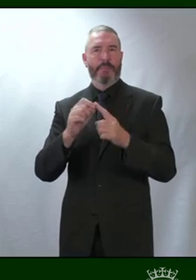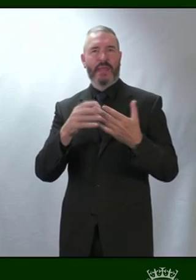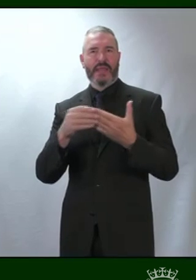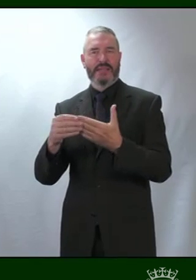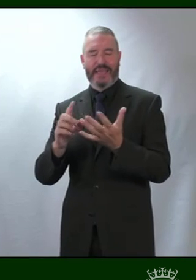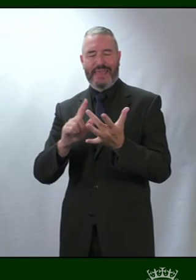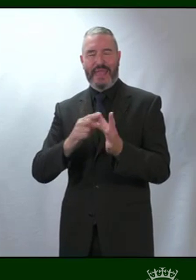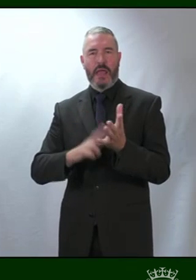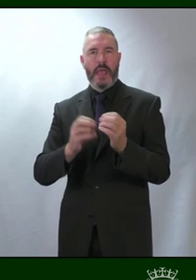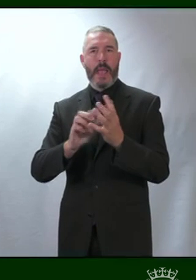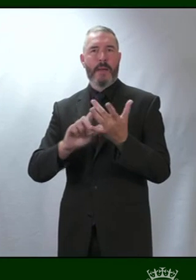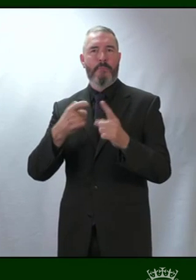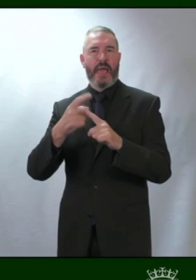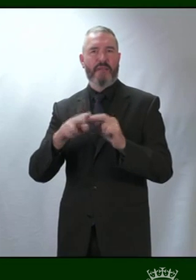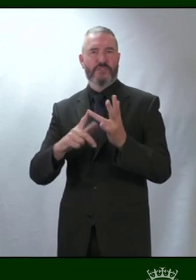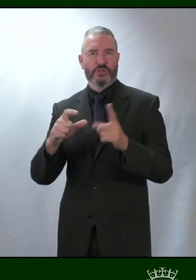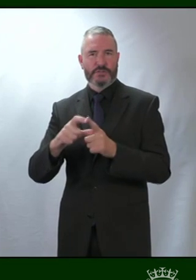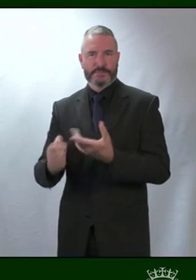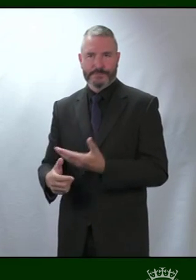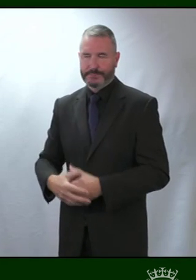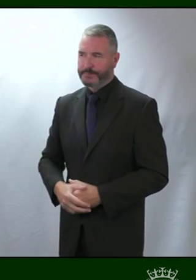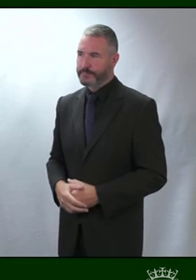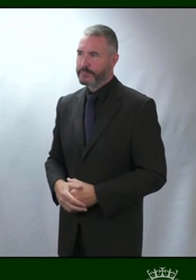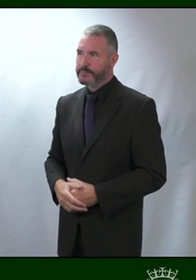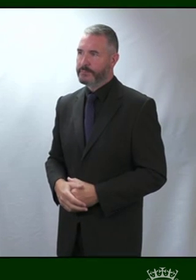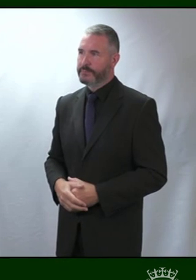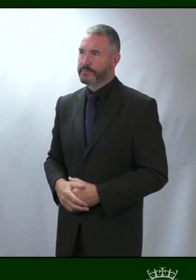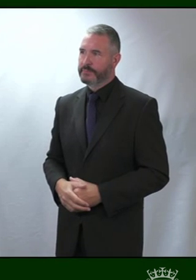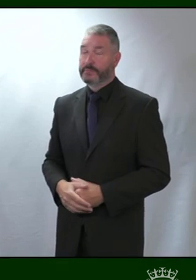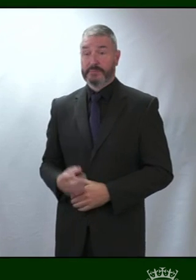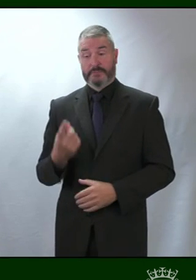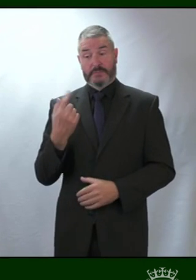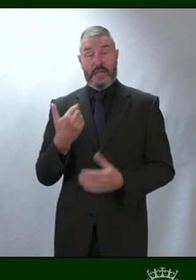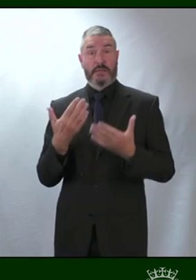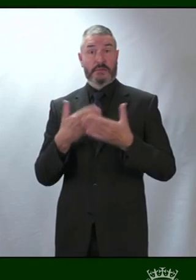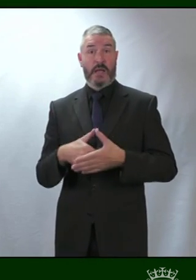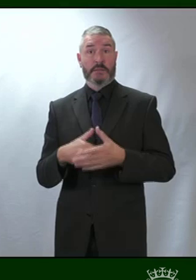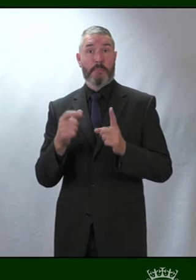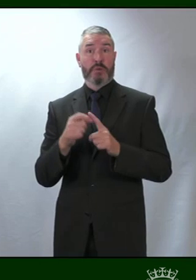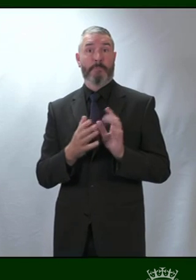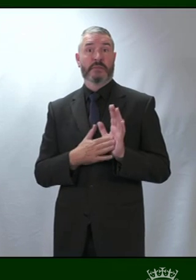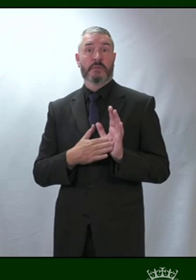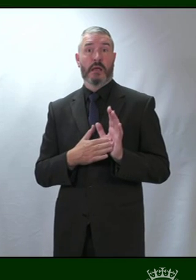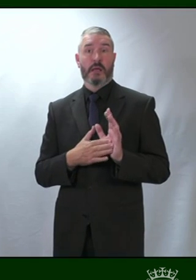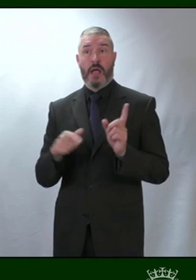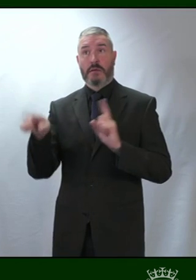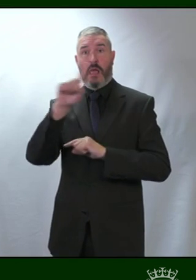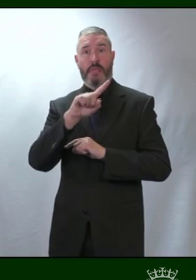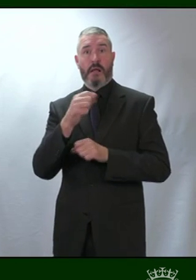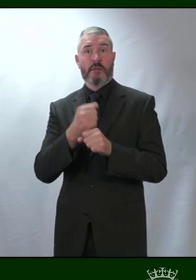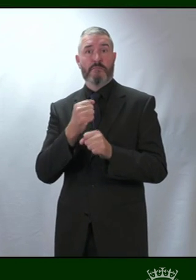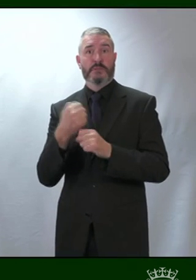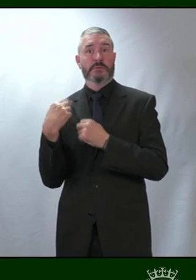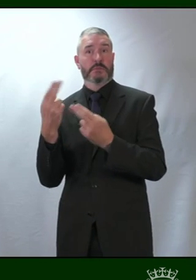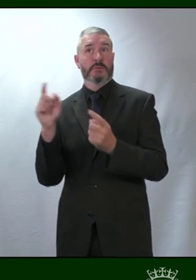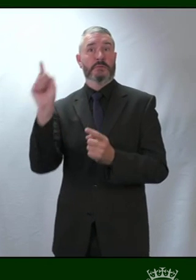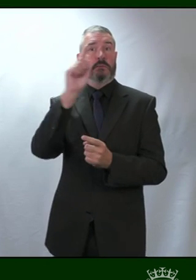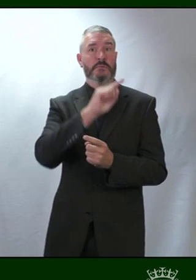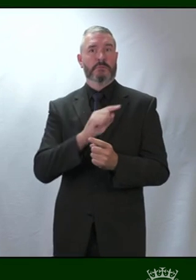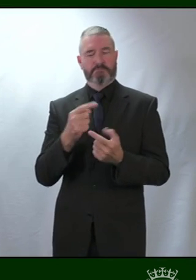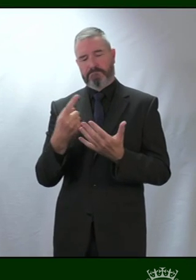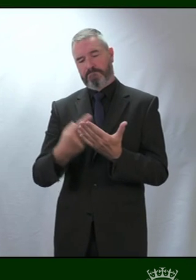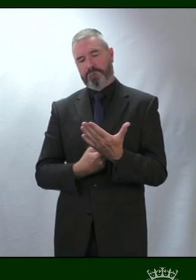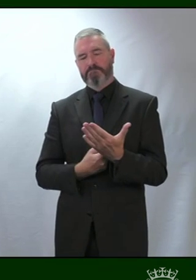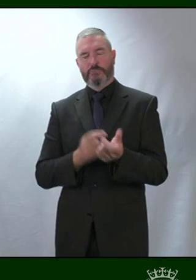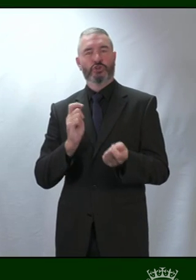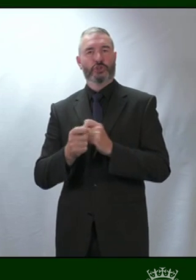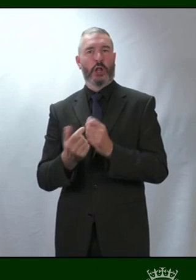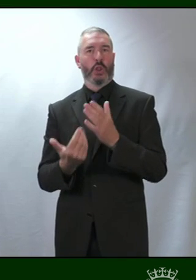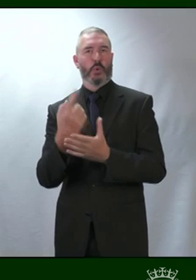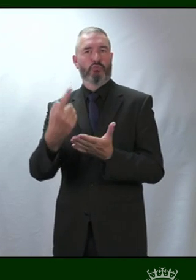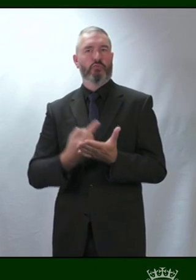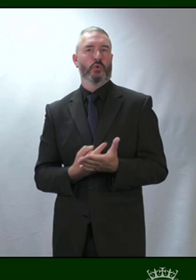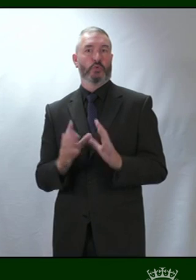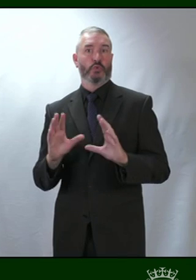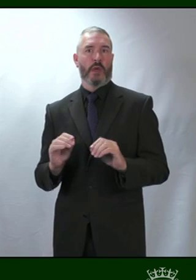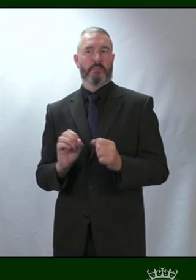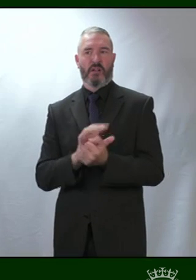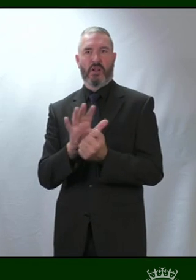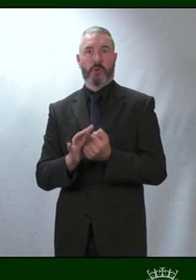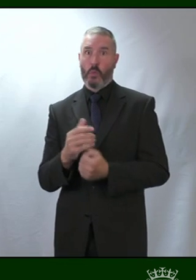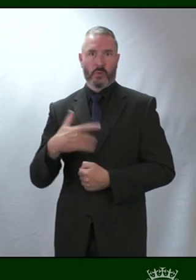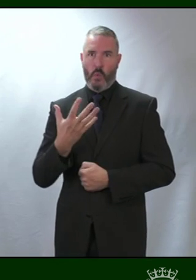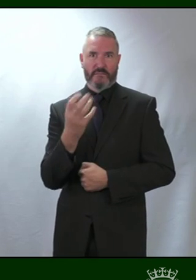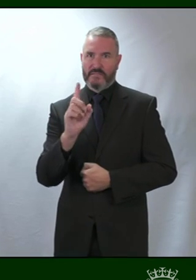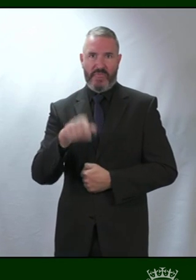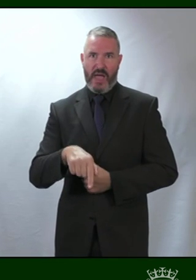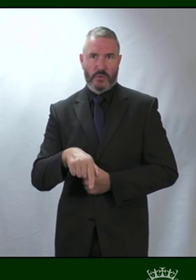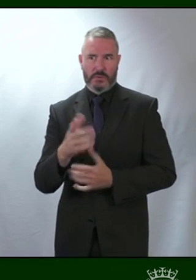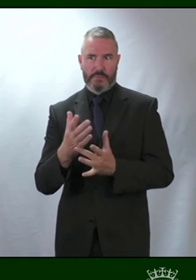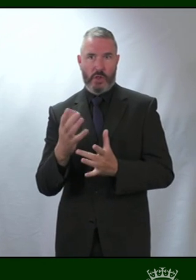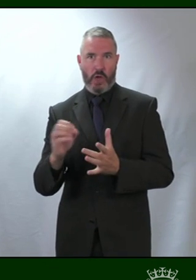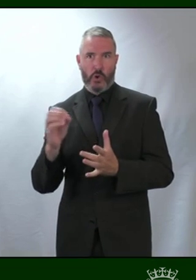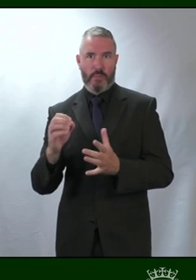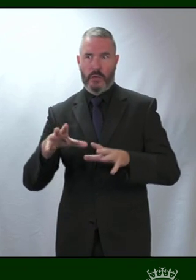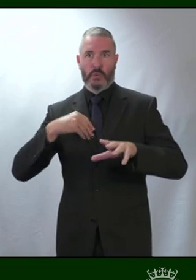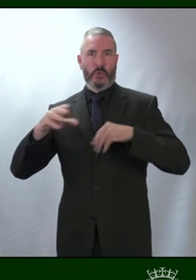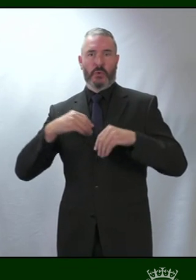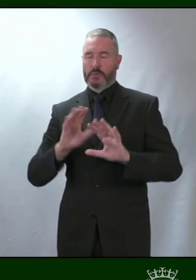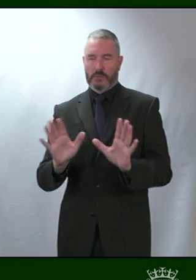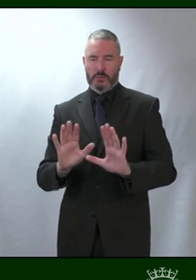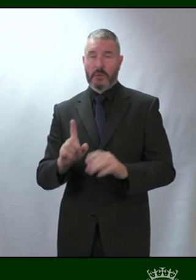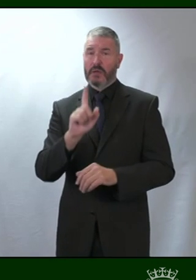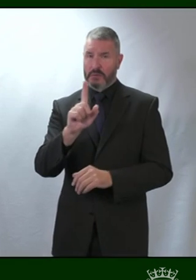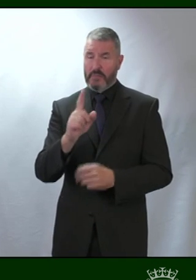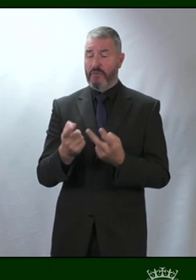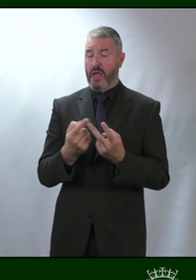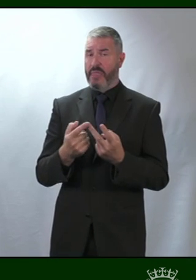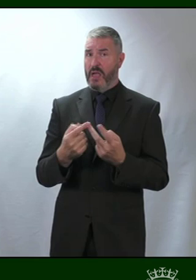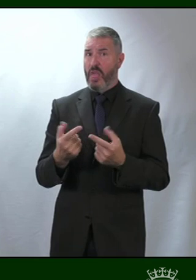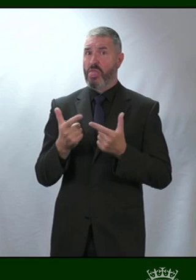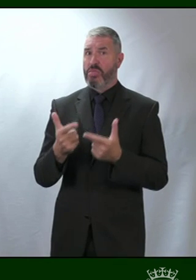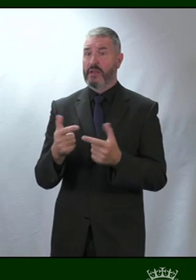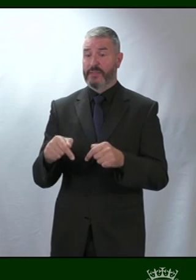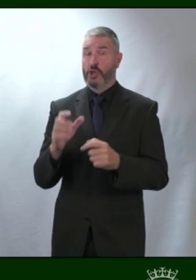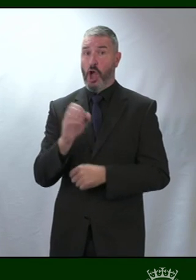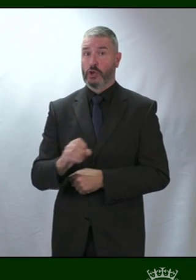Last night, the Prime Minister and leaders of the devolved Governments announced restrictions aimed at stopping the number of covid cases reaching a predicted 50,000 a day by mid-October, but there are other major threats that we face this October.